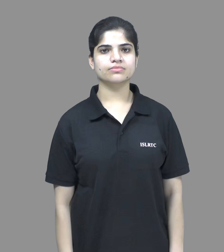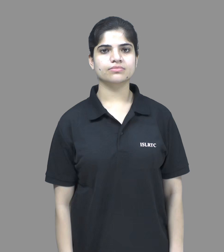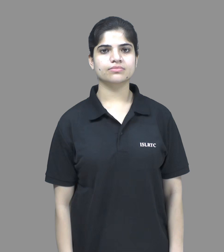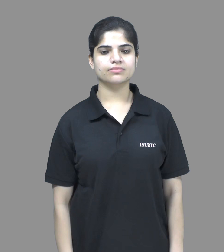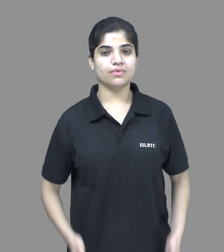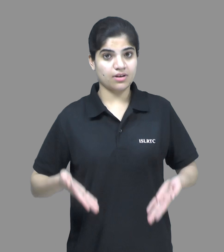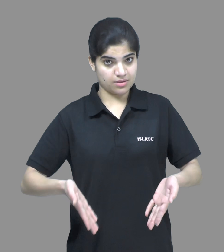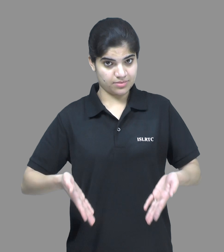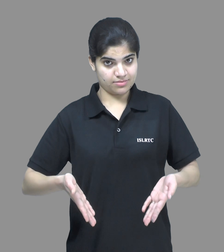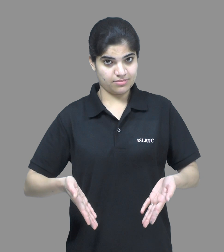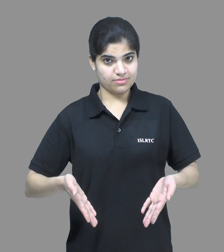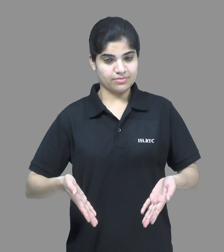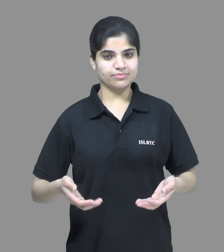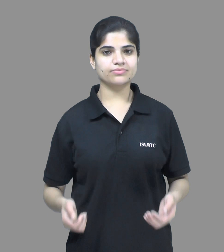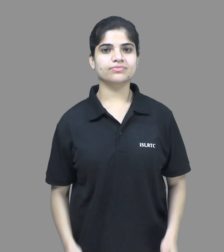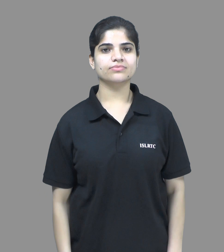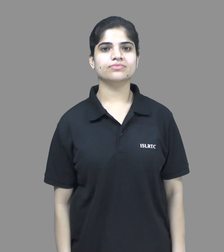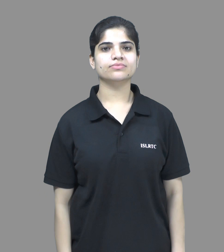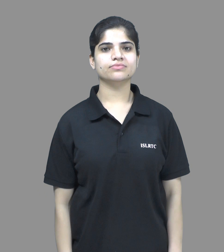Here